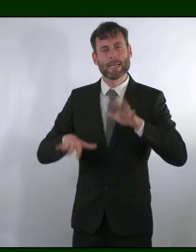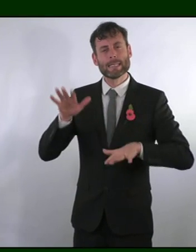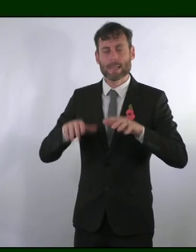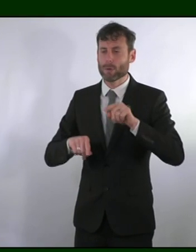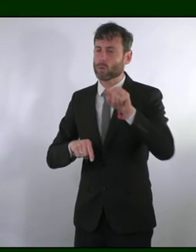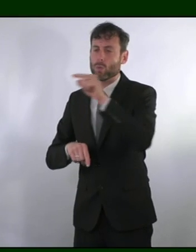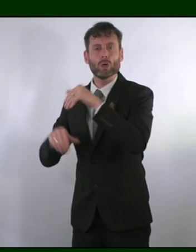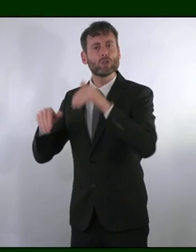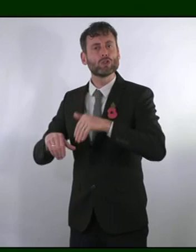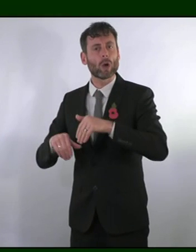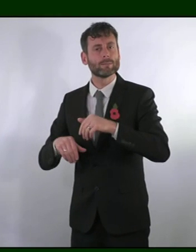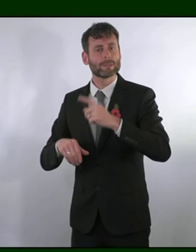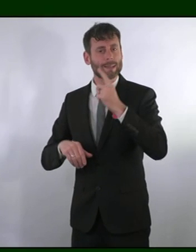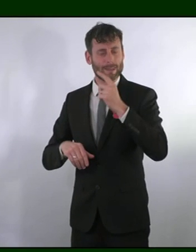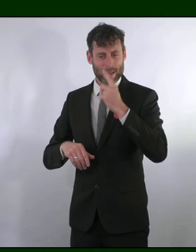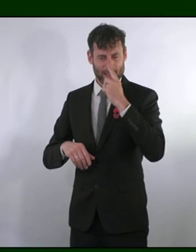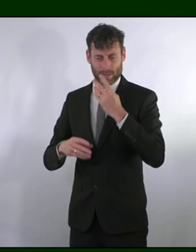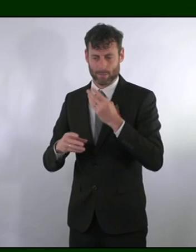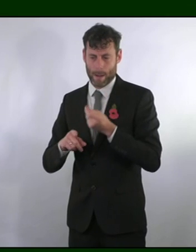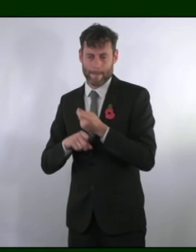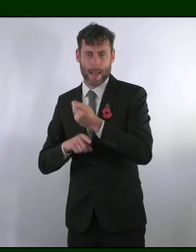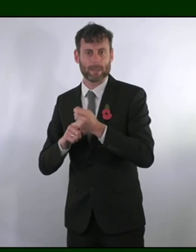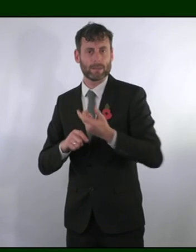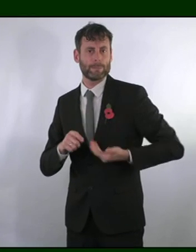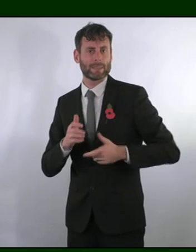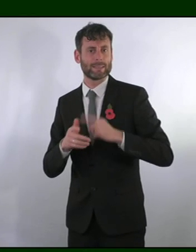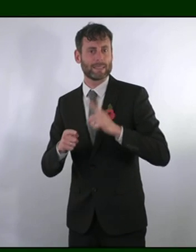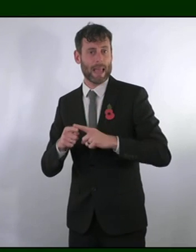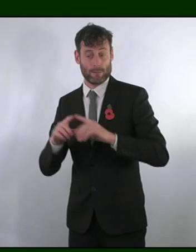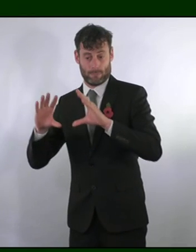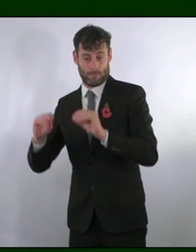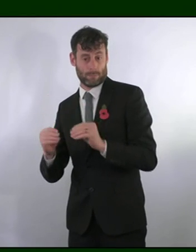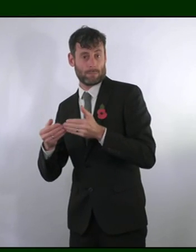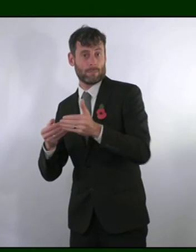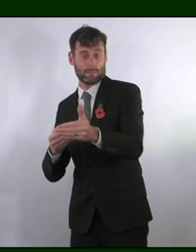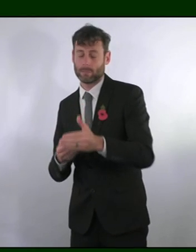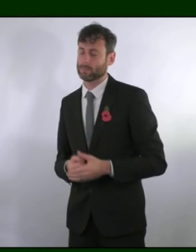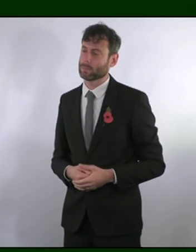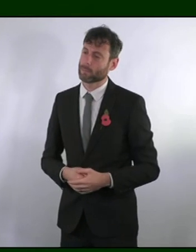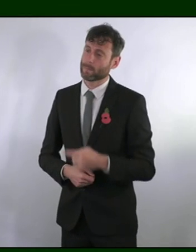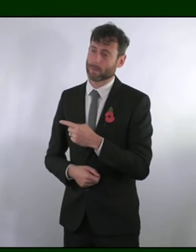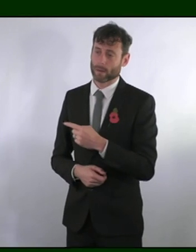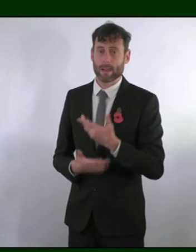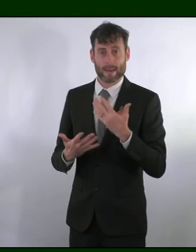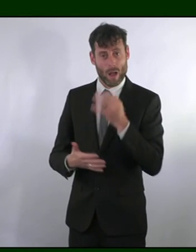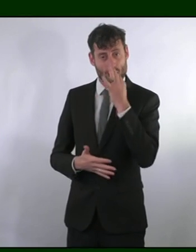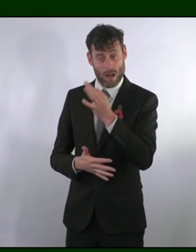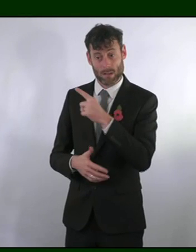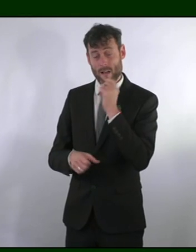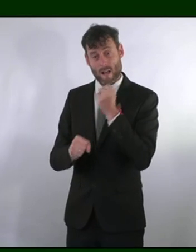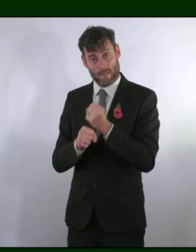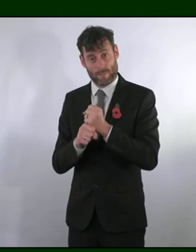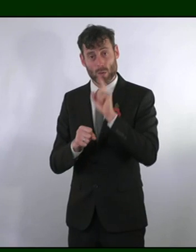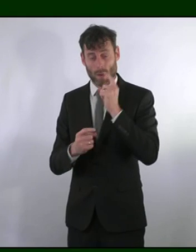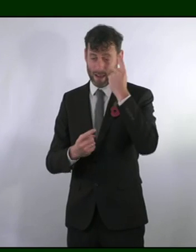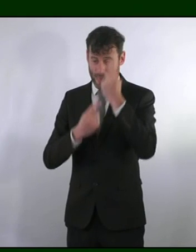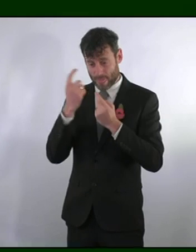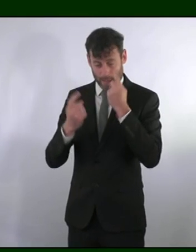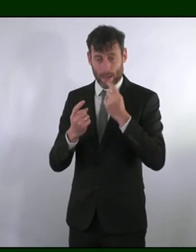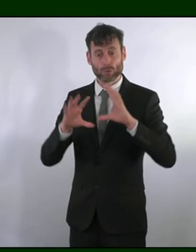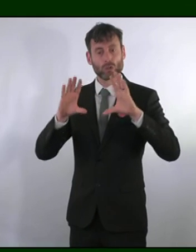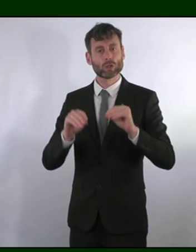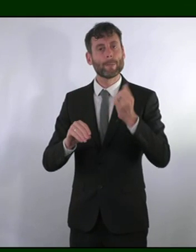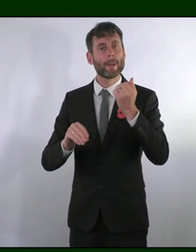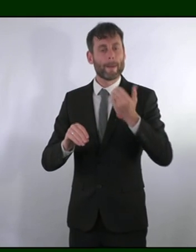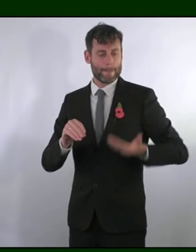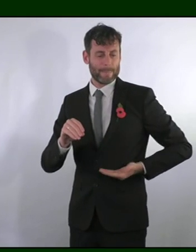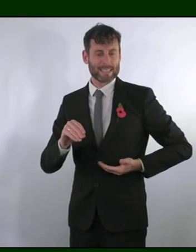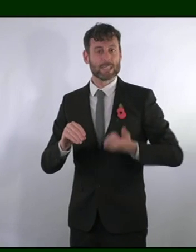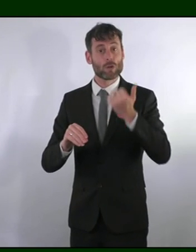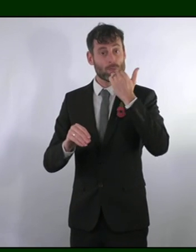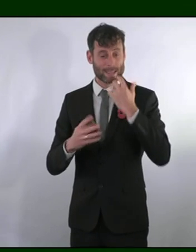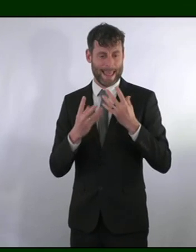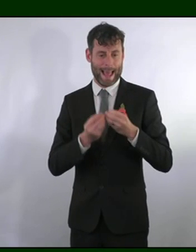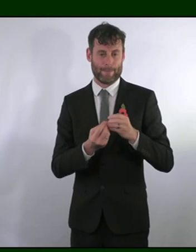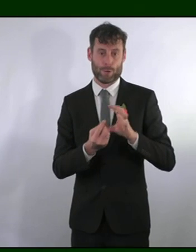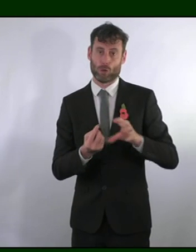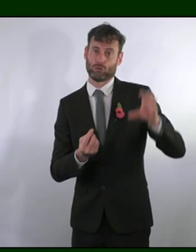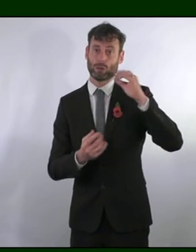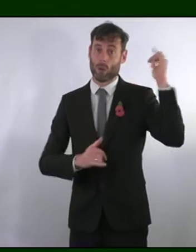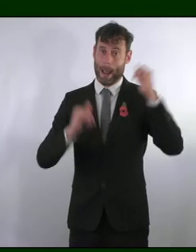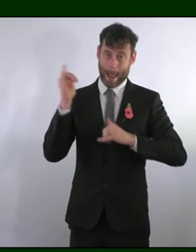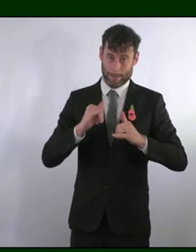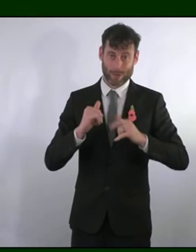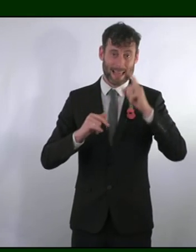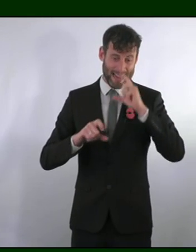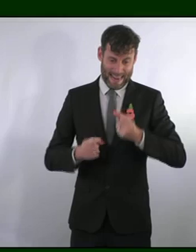What assurances can my right hon. Friend give East Devon’s aircraft engineers, cabin crew and pilots that the Government will look to temporarily scrap business rates, so that our regional airports can keep the country connected throughout the pandemic?